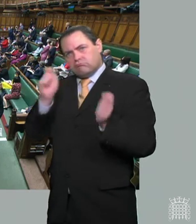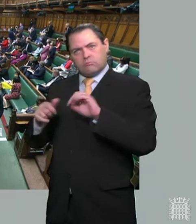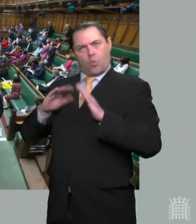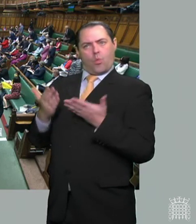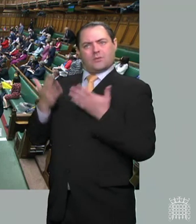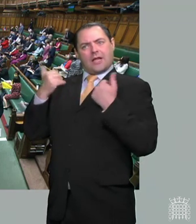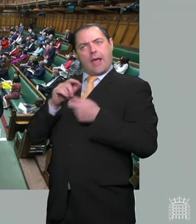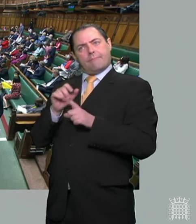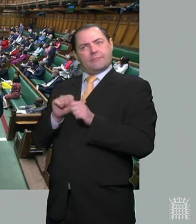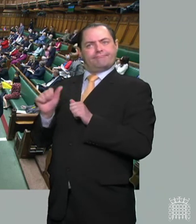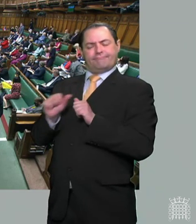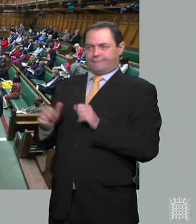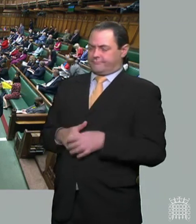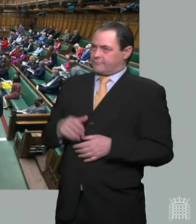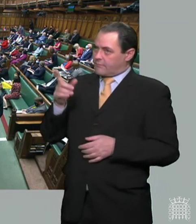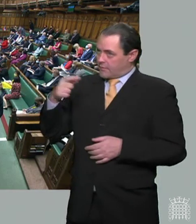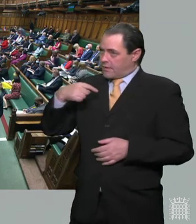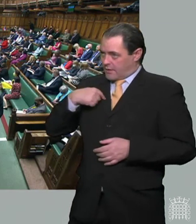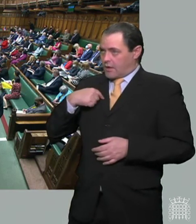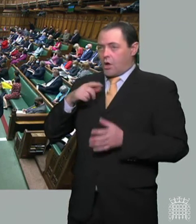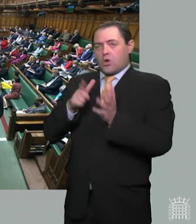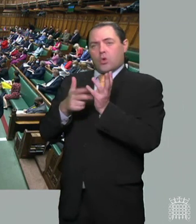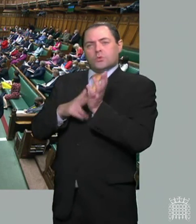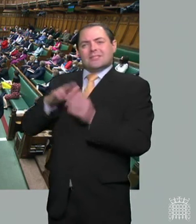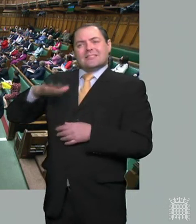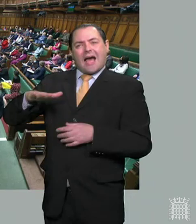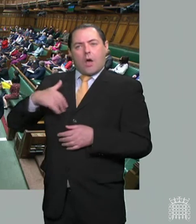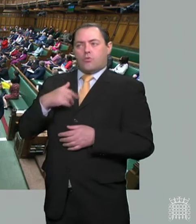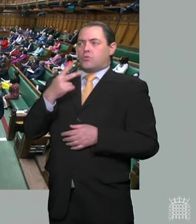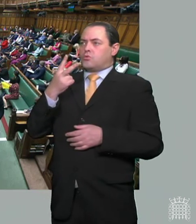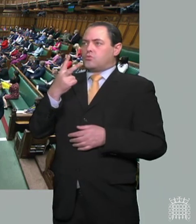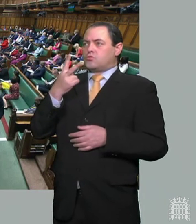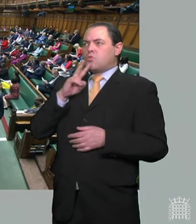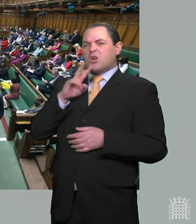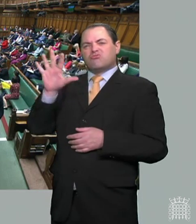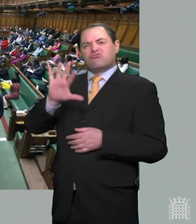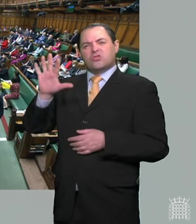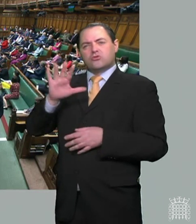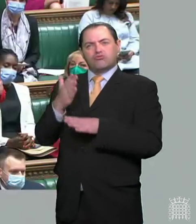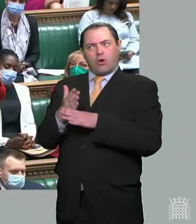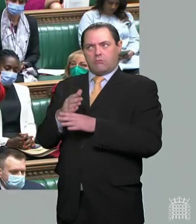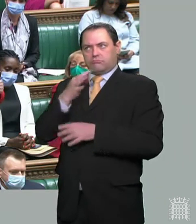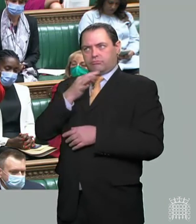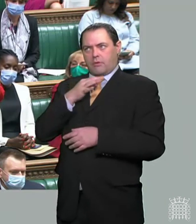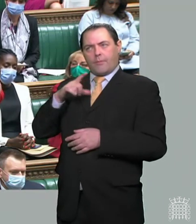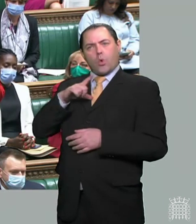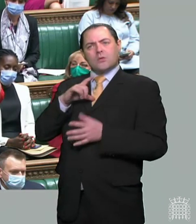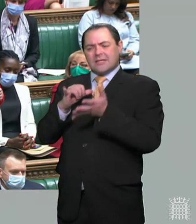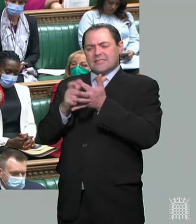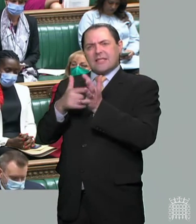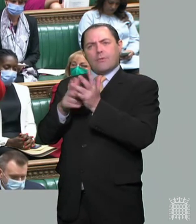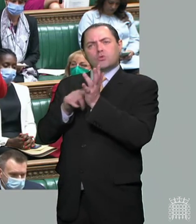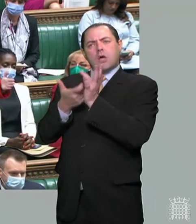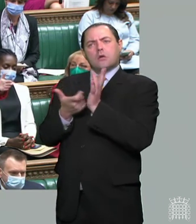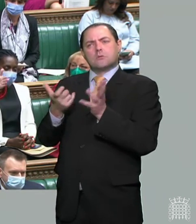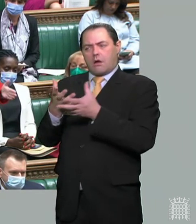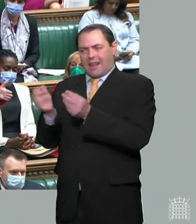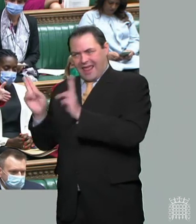Some 239 jobs in the Vauxhall plant in Luton South are at risk this week due to the semiconductor chip shortage and furlough ending this month.